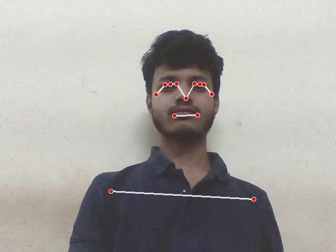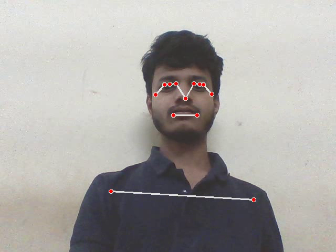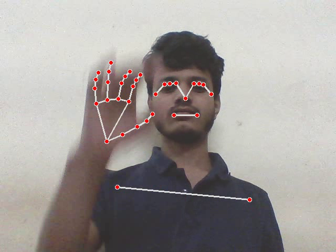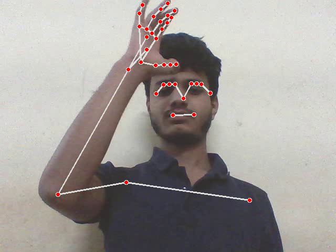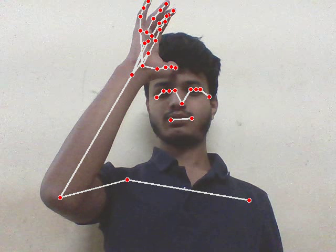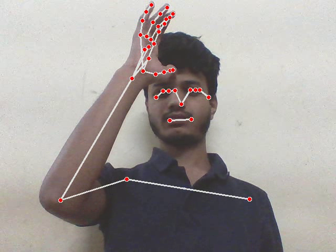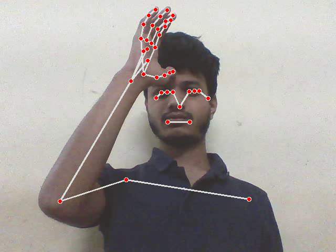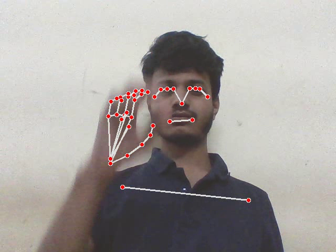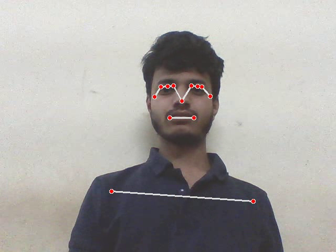father